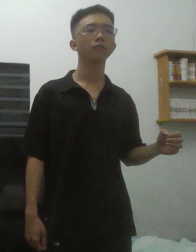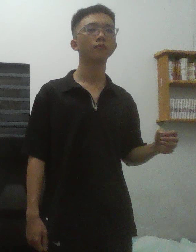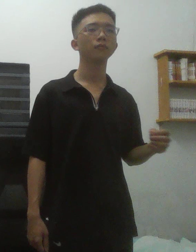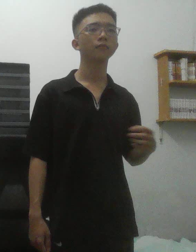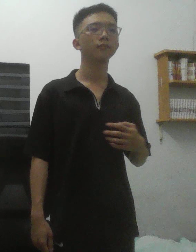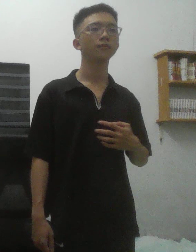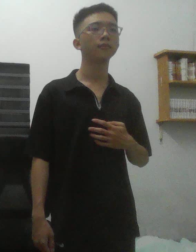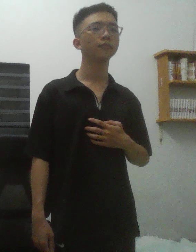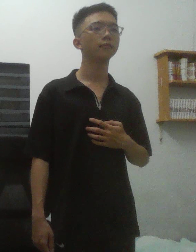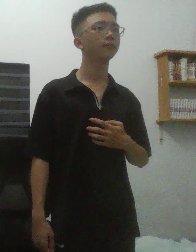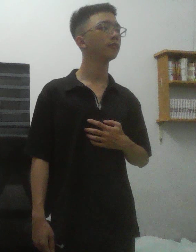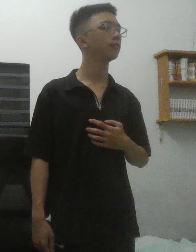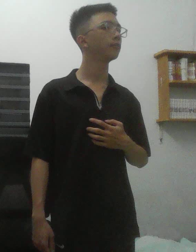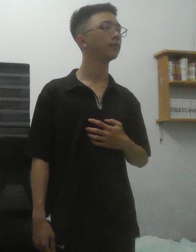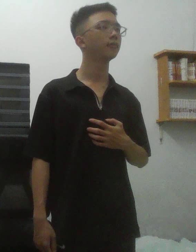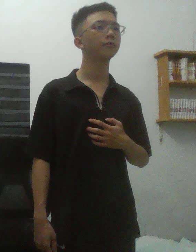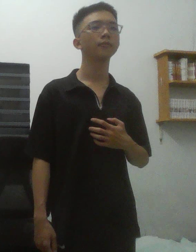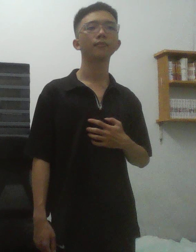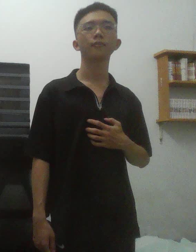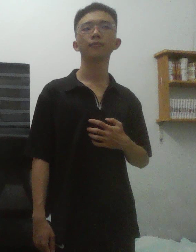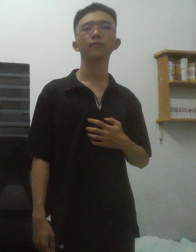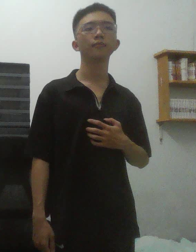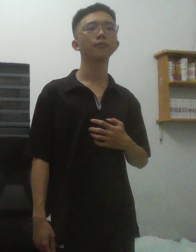khong thich